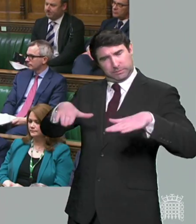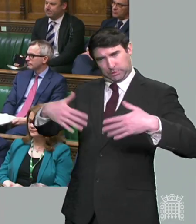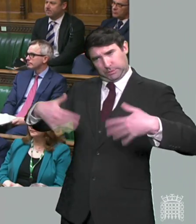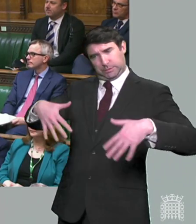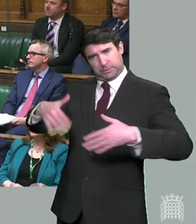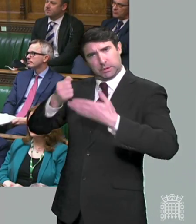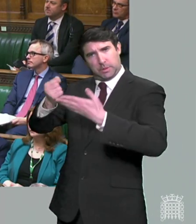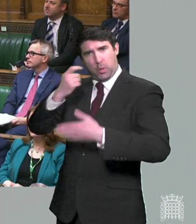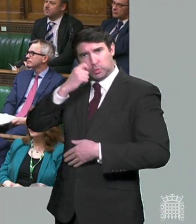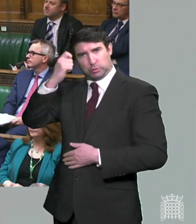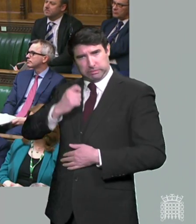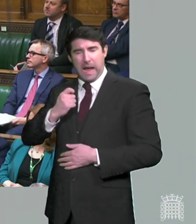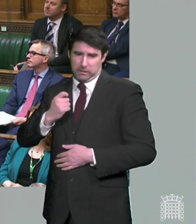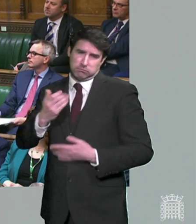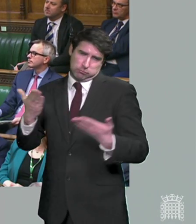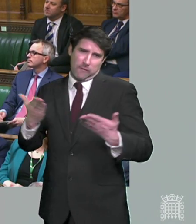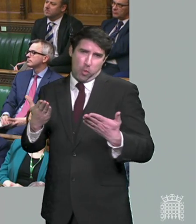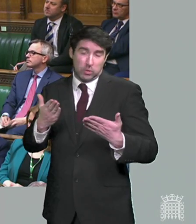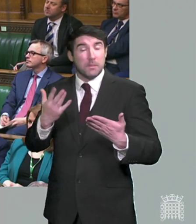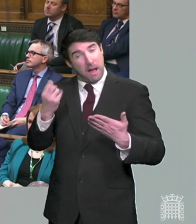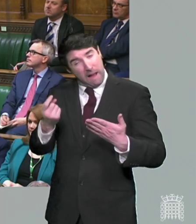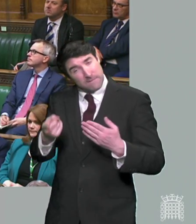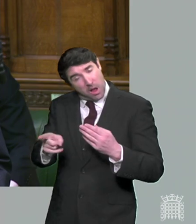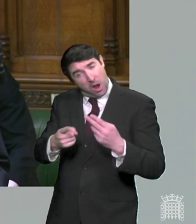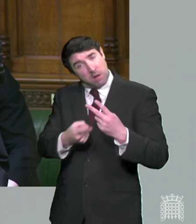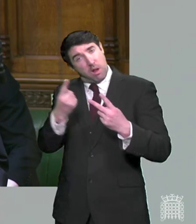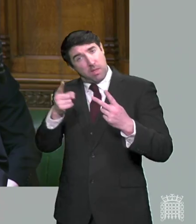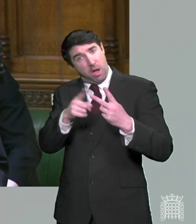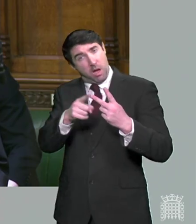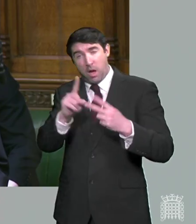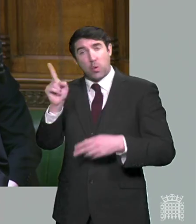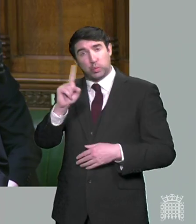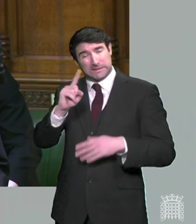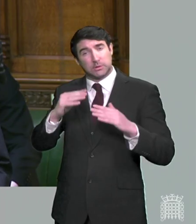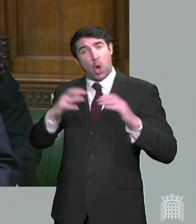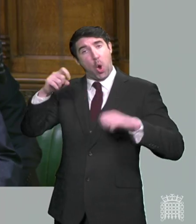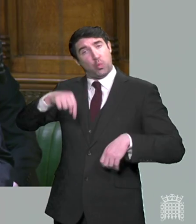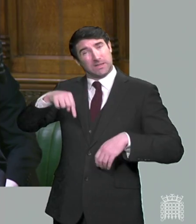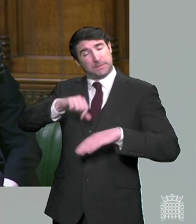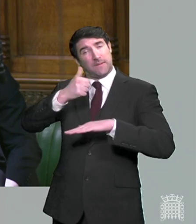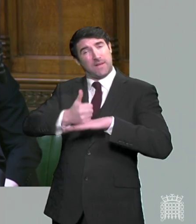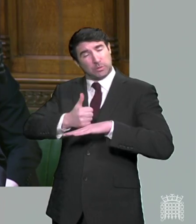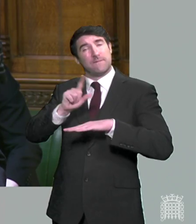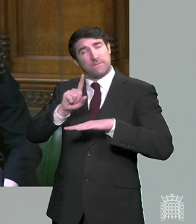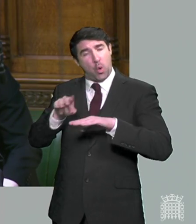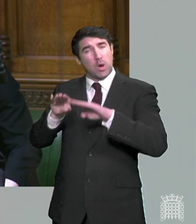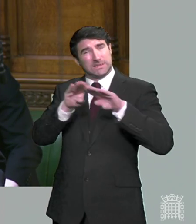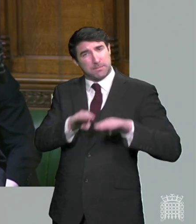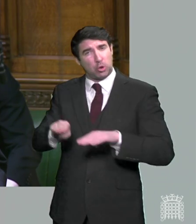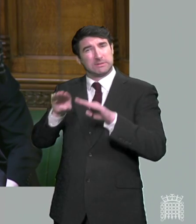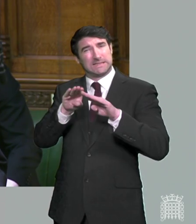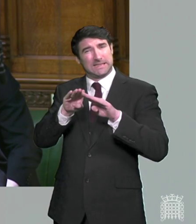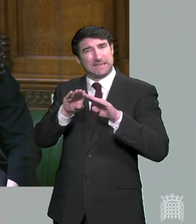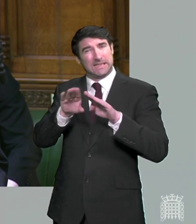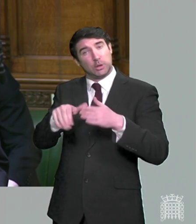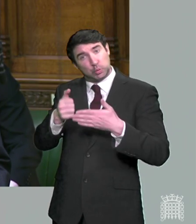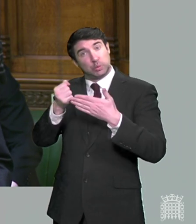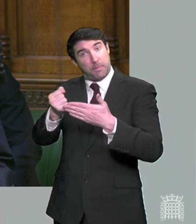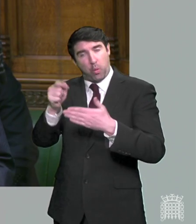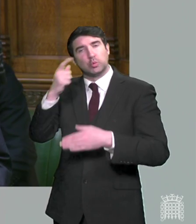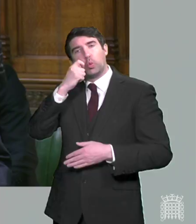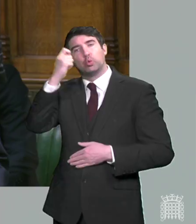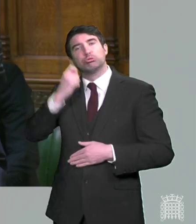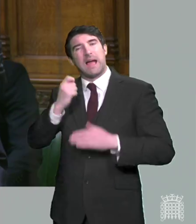Less well known is a programme that has gone on for a decade led by the Westminster Foundation for Democracy to support the Verkhovna Rada, or Ukrainian Parliament.